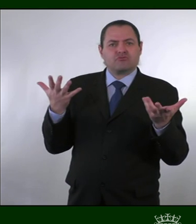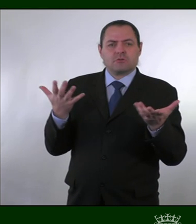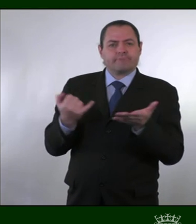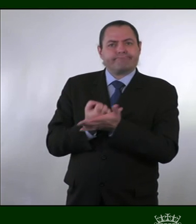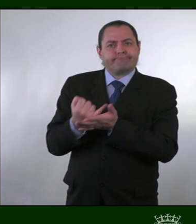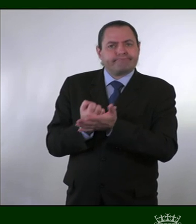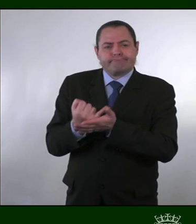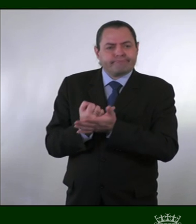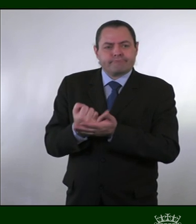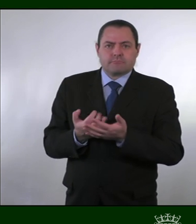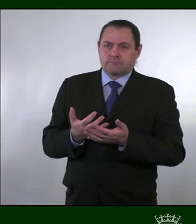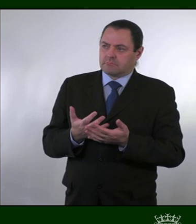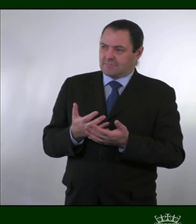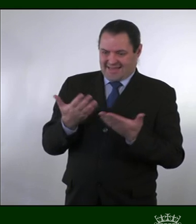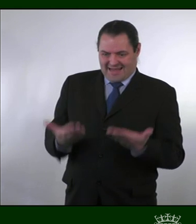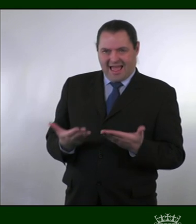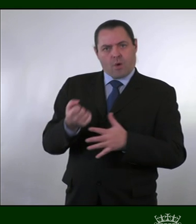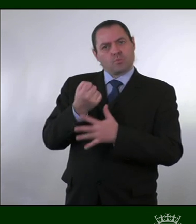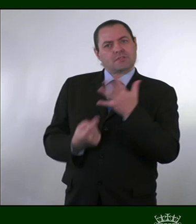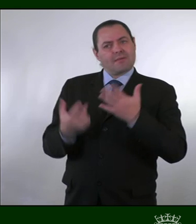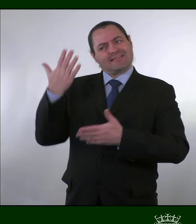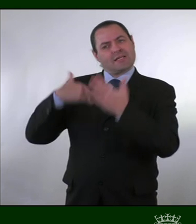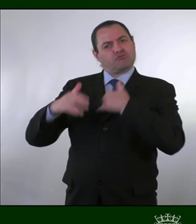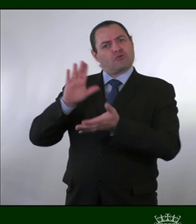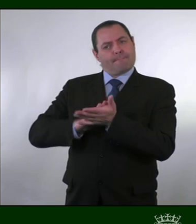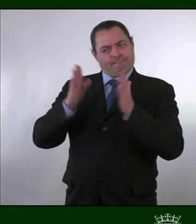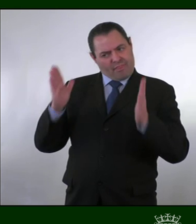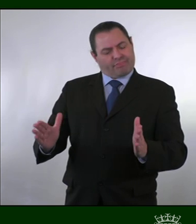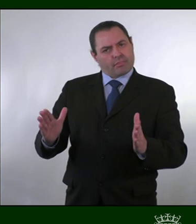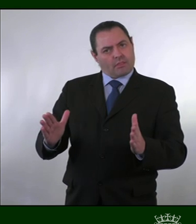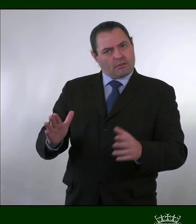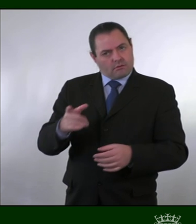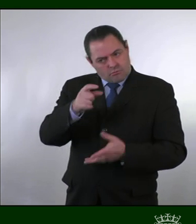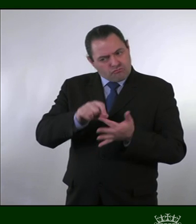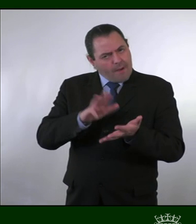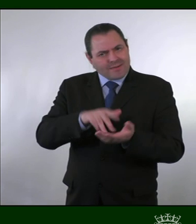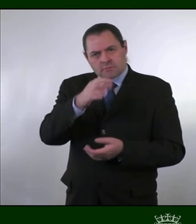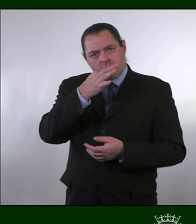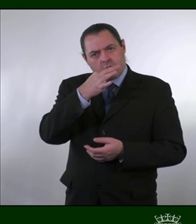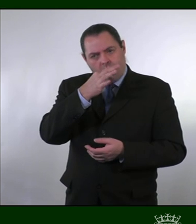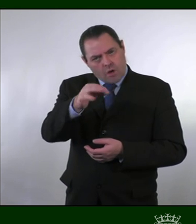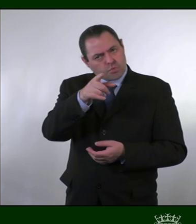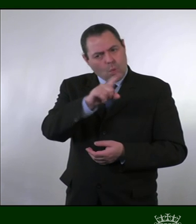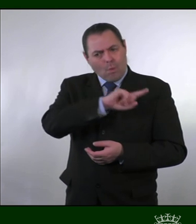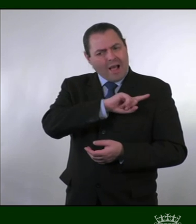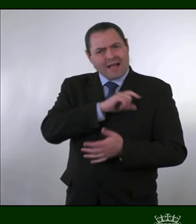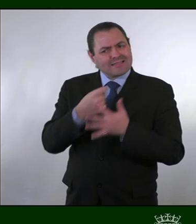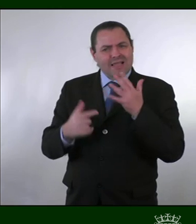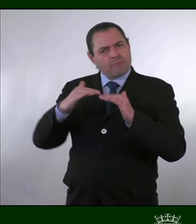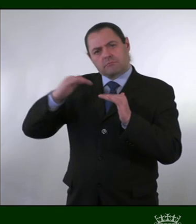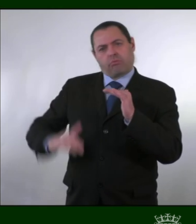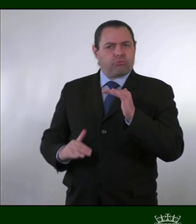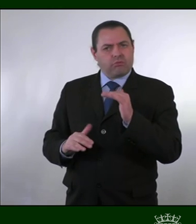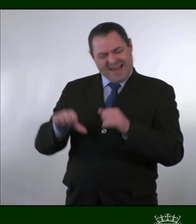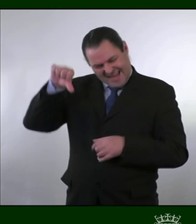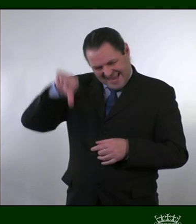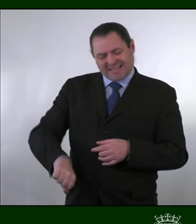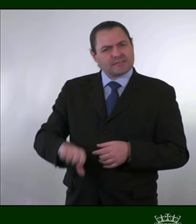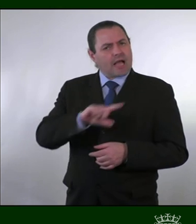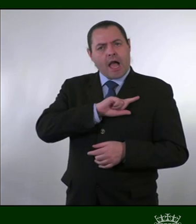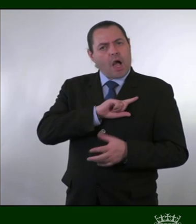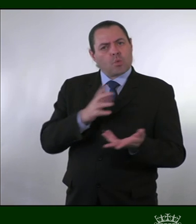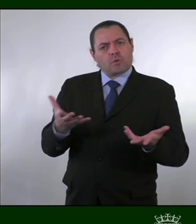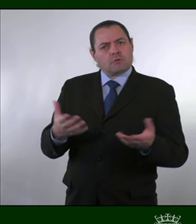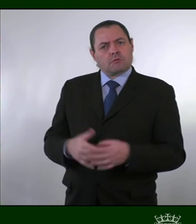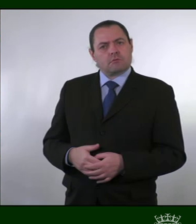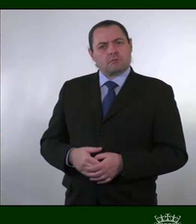As we start Disability History Month, will the Prime Minister tell the House why disabled people have been so let down by his Government?